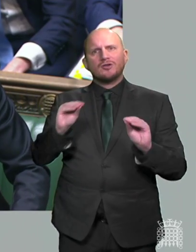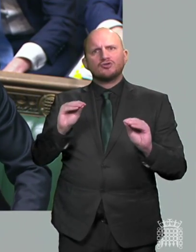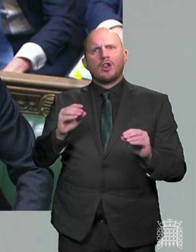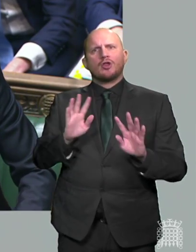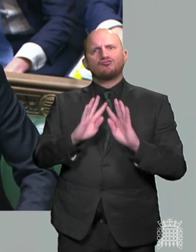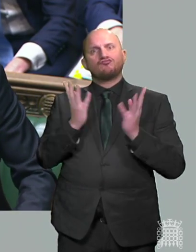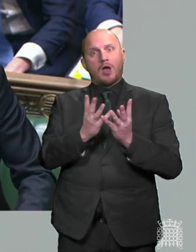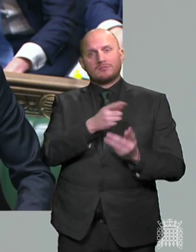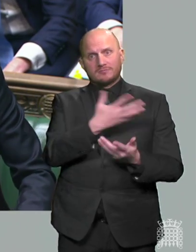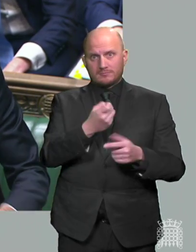It could not be more fitting that Britain’s